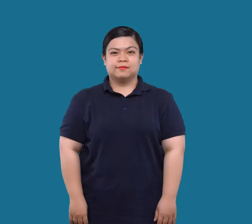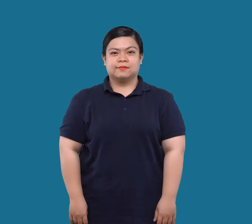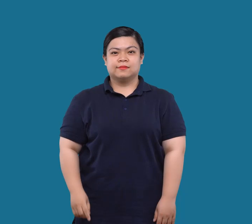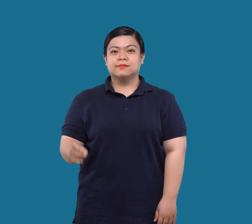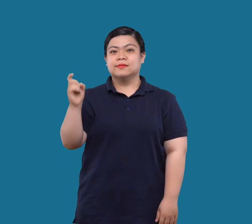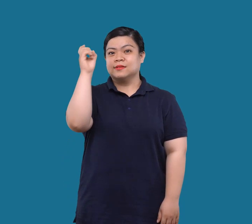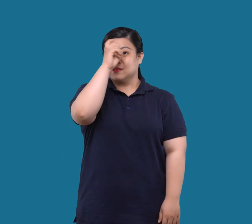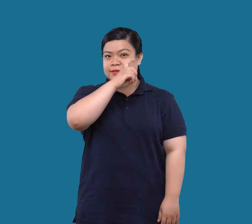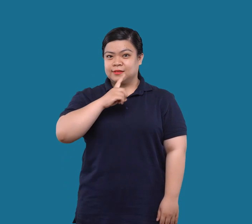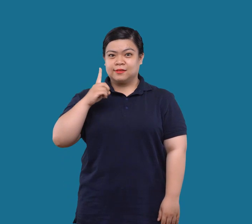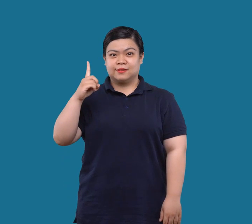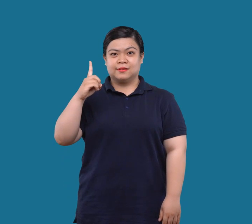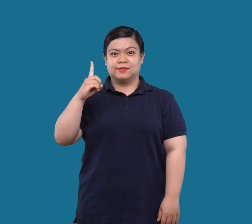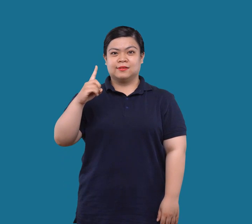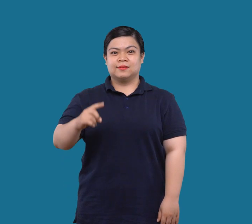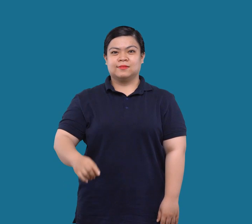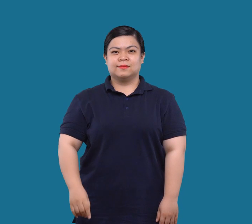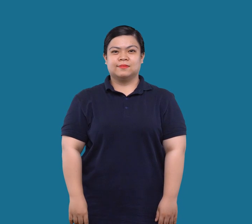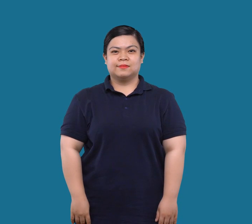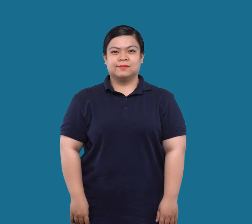đại diện